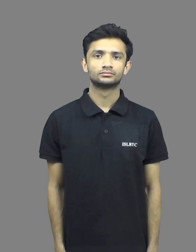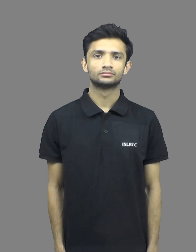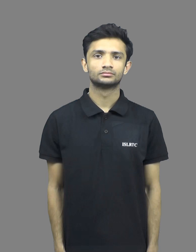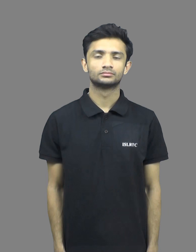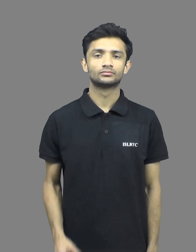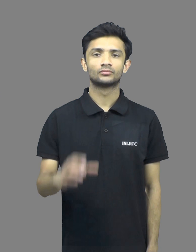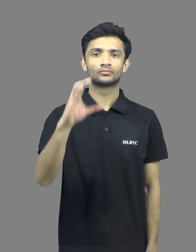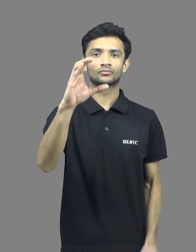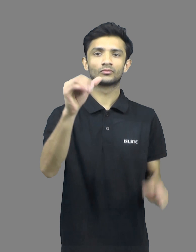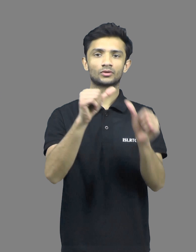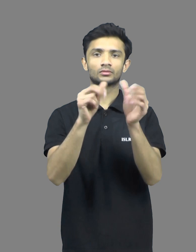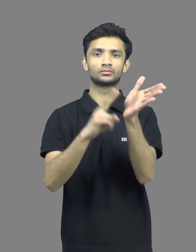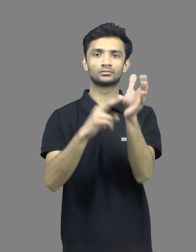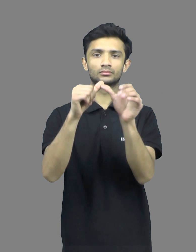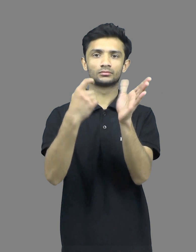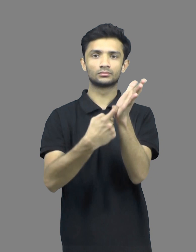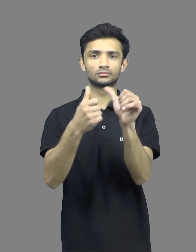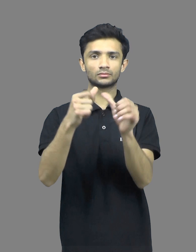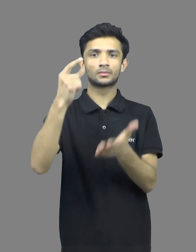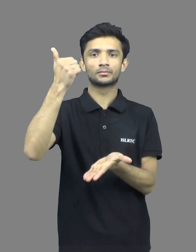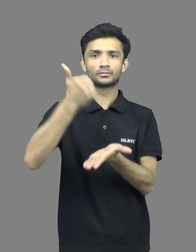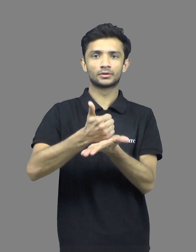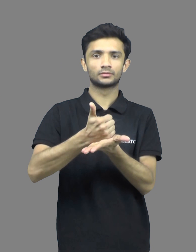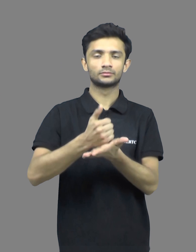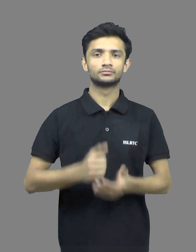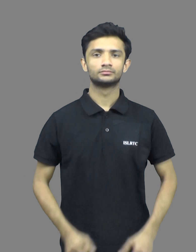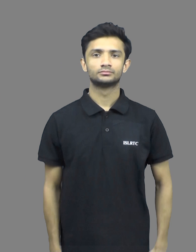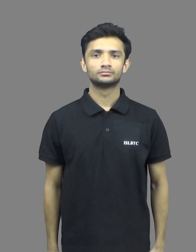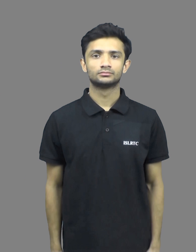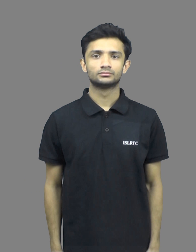Canara Bank